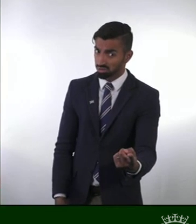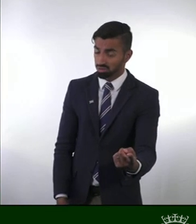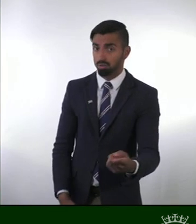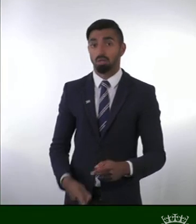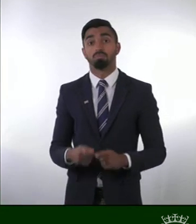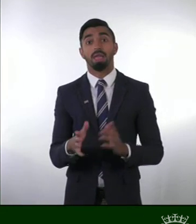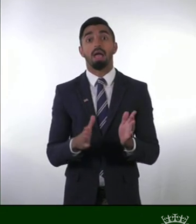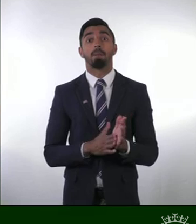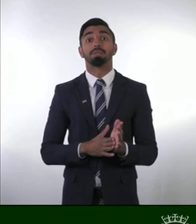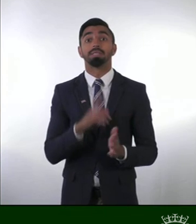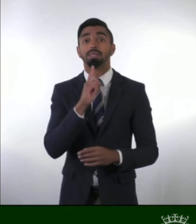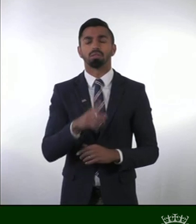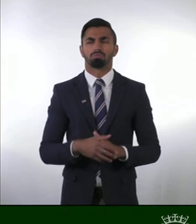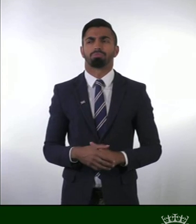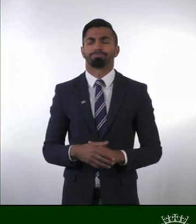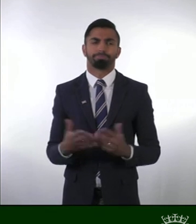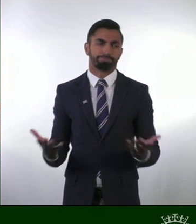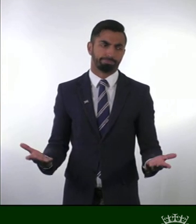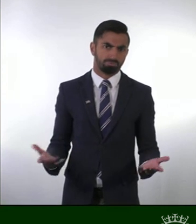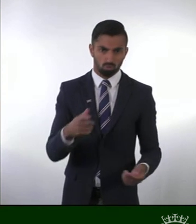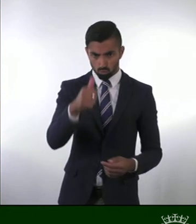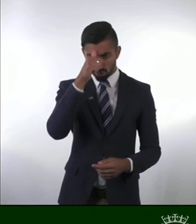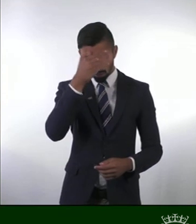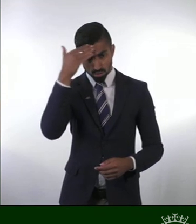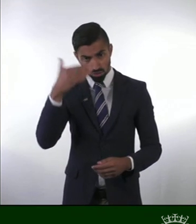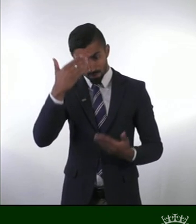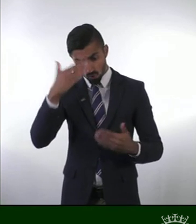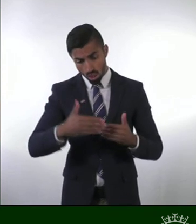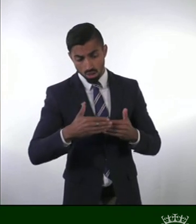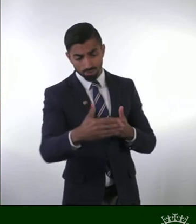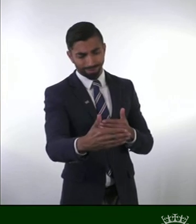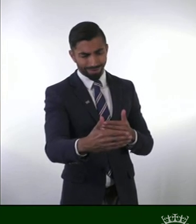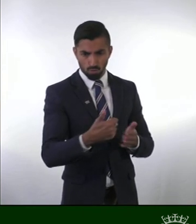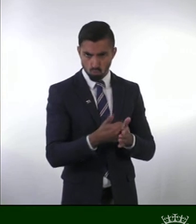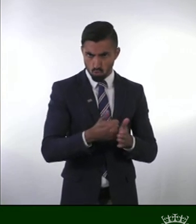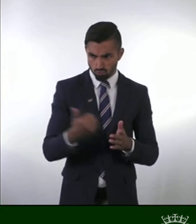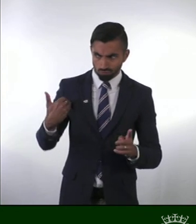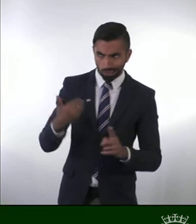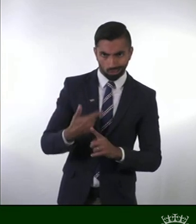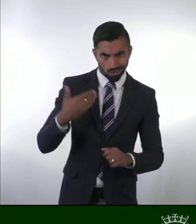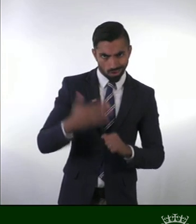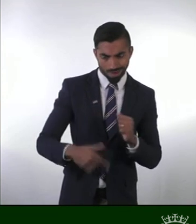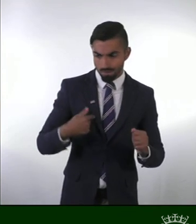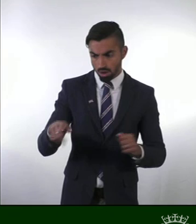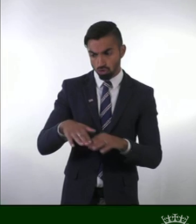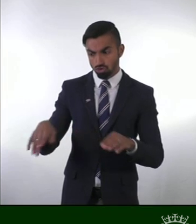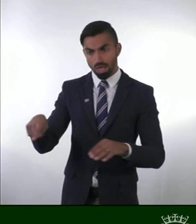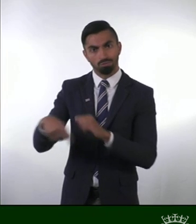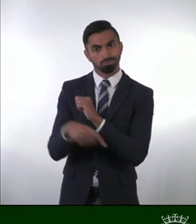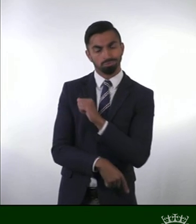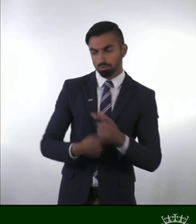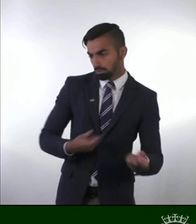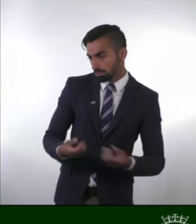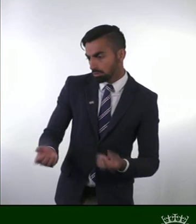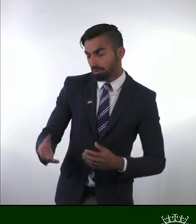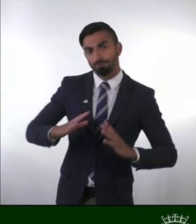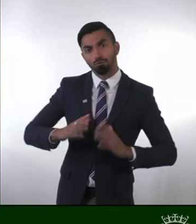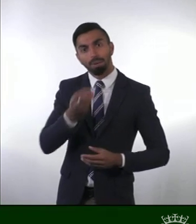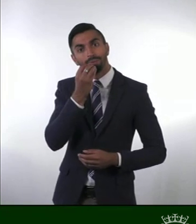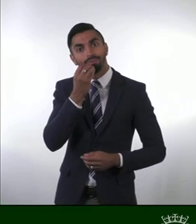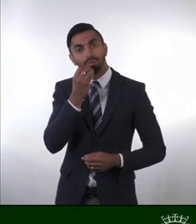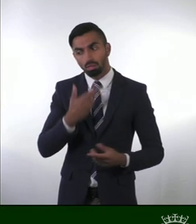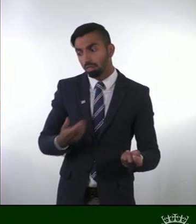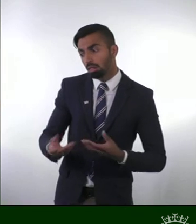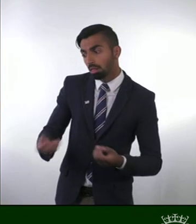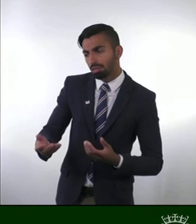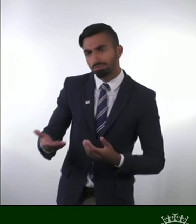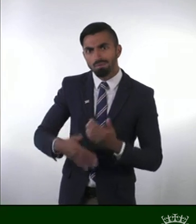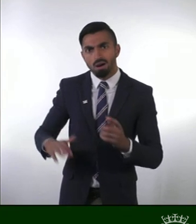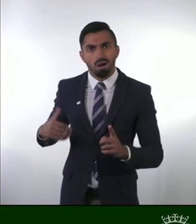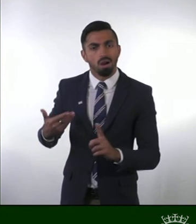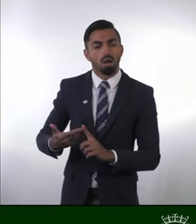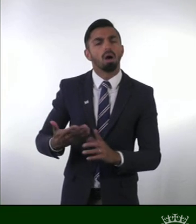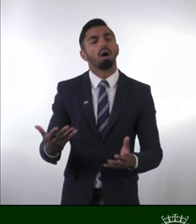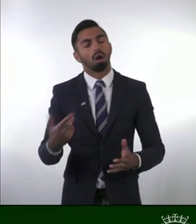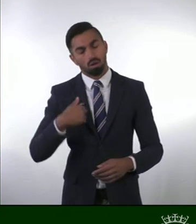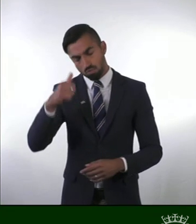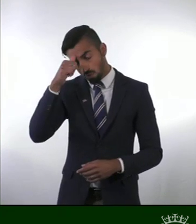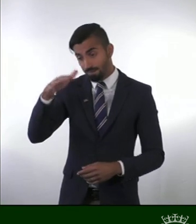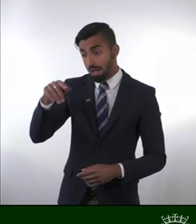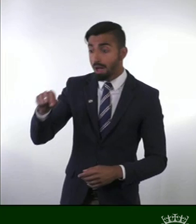Of course, we do not normally continue with free school meals over the summer holidays, and I am sure that is right, but we are aware of the particular difficulties faced by vulnerable families.